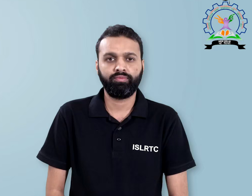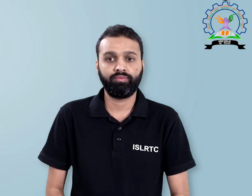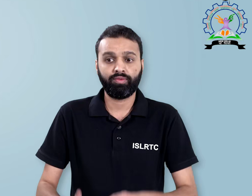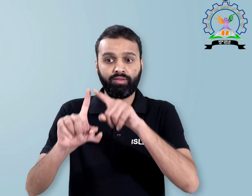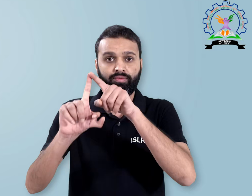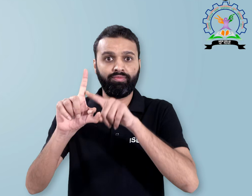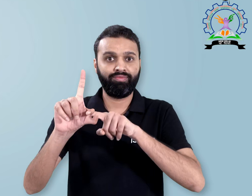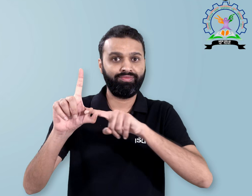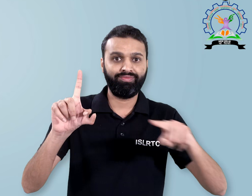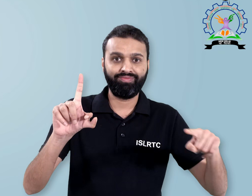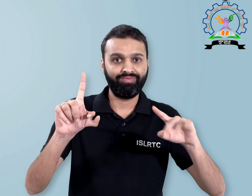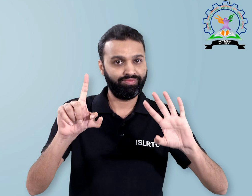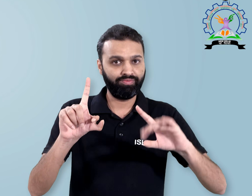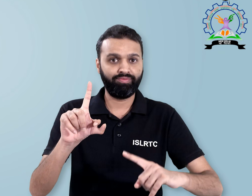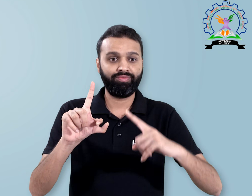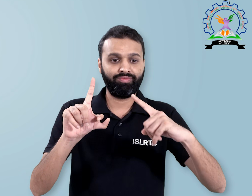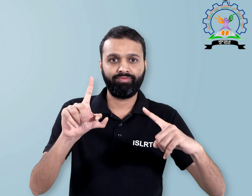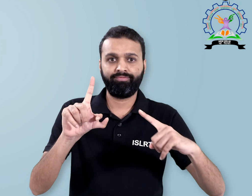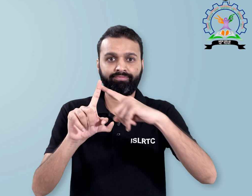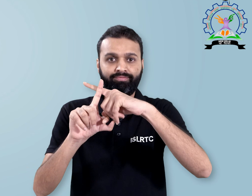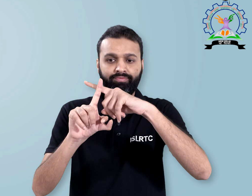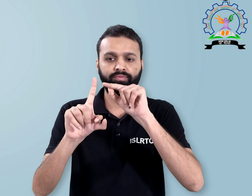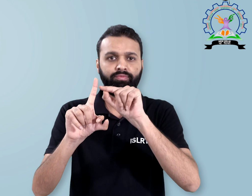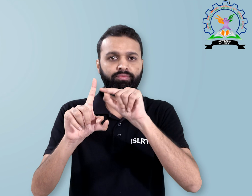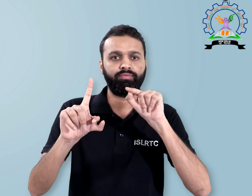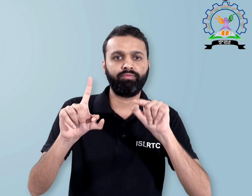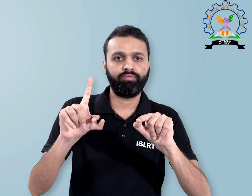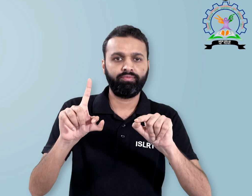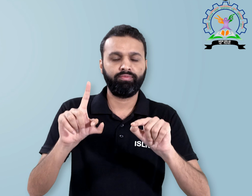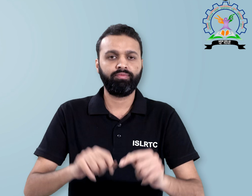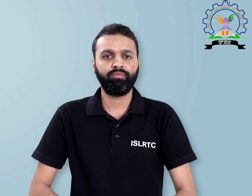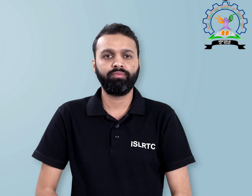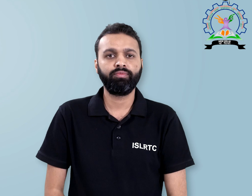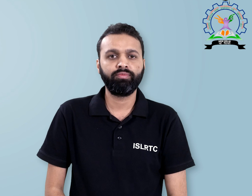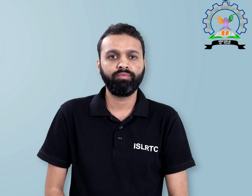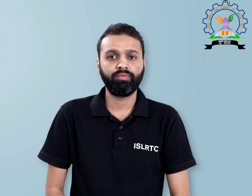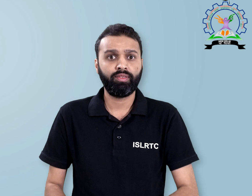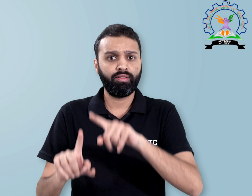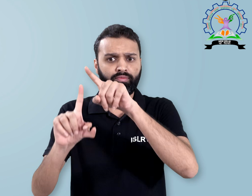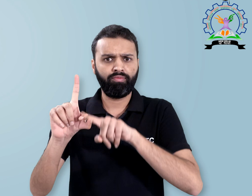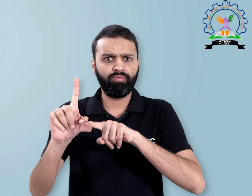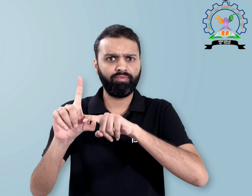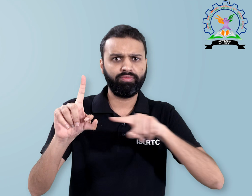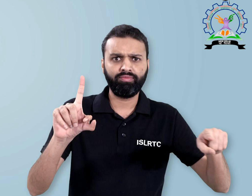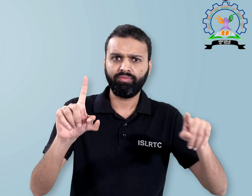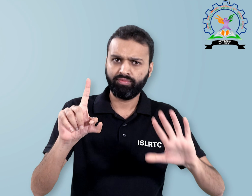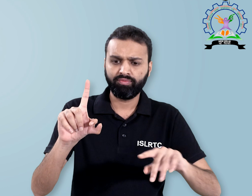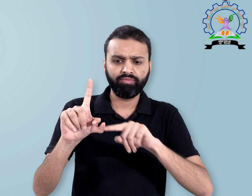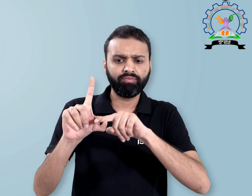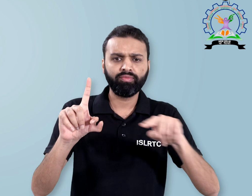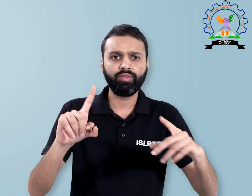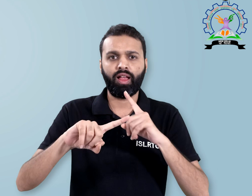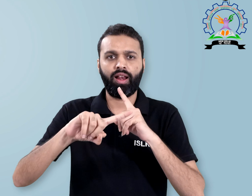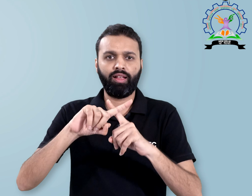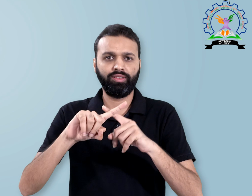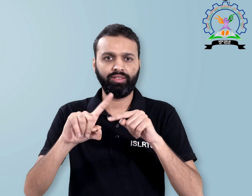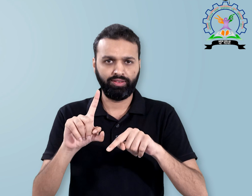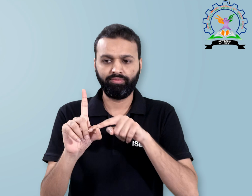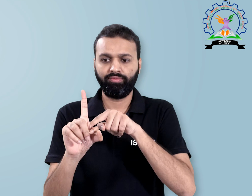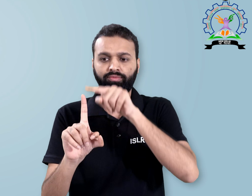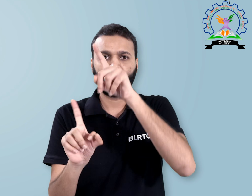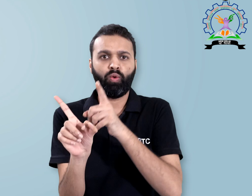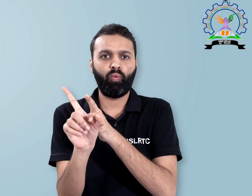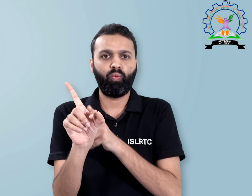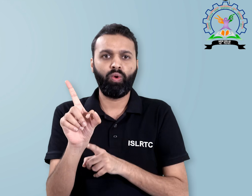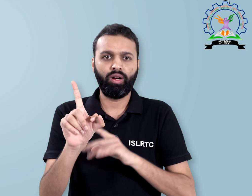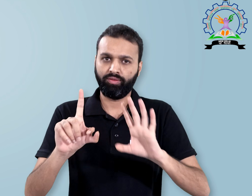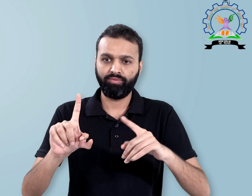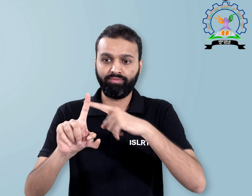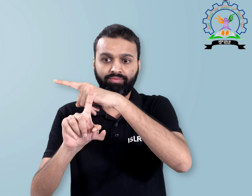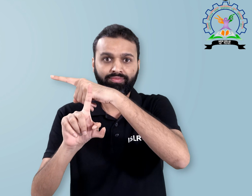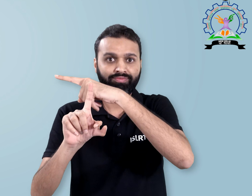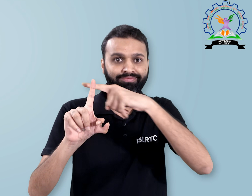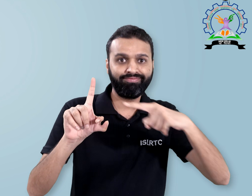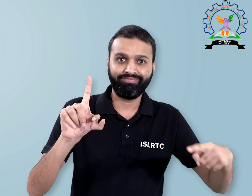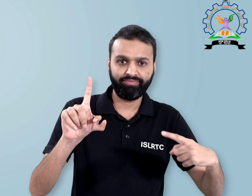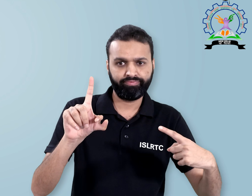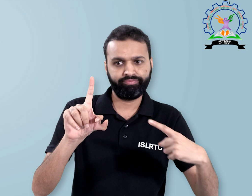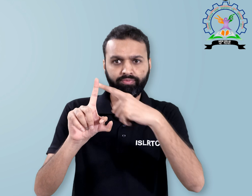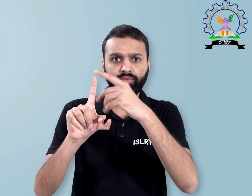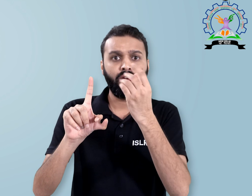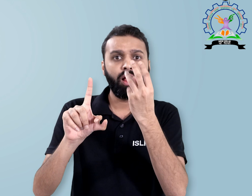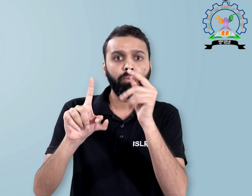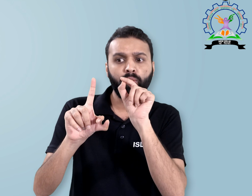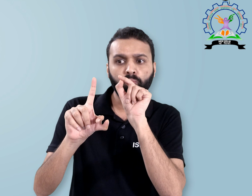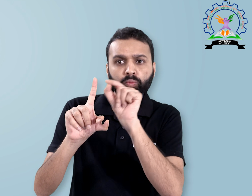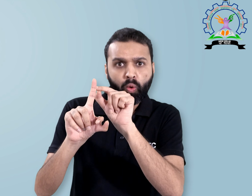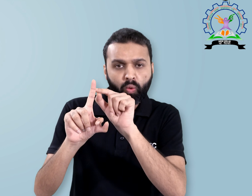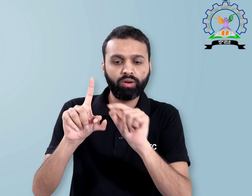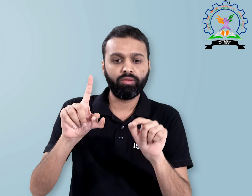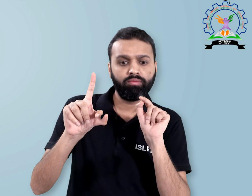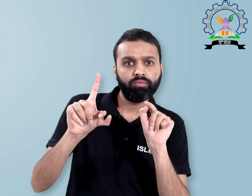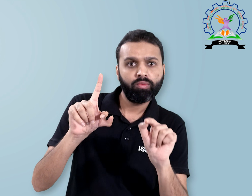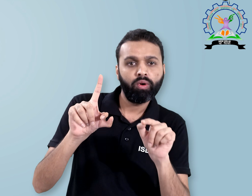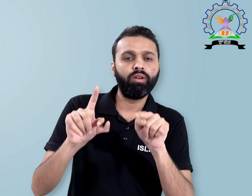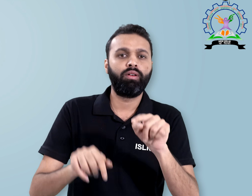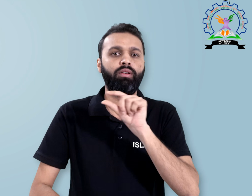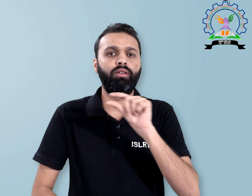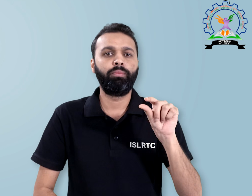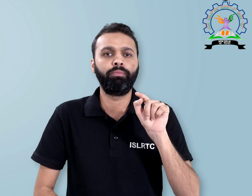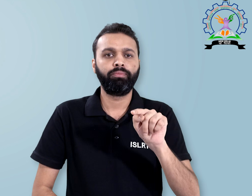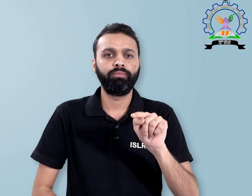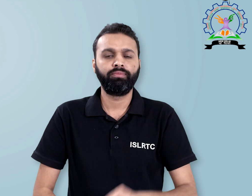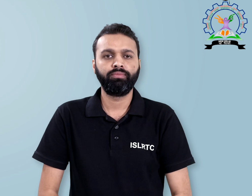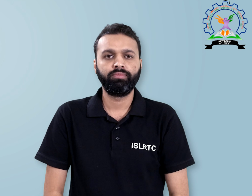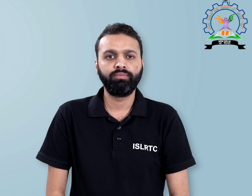Intercept The point where a line crosses the x-axis or y-axis on a graph.